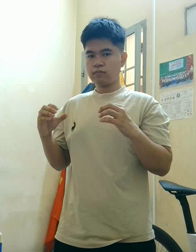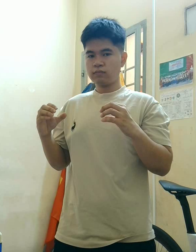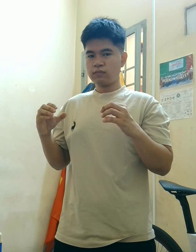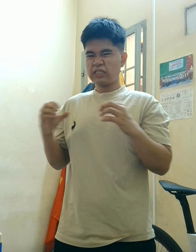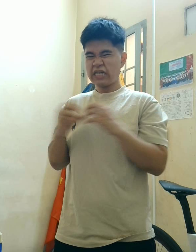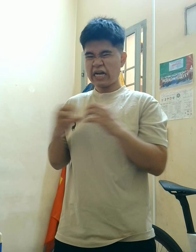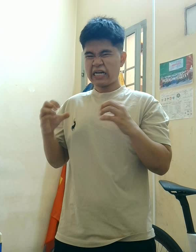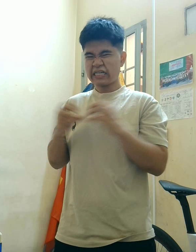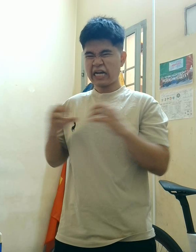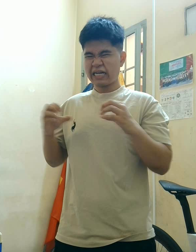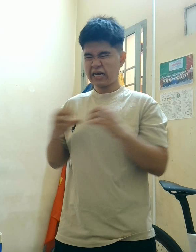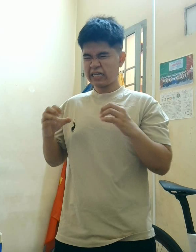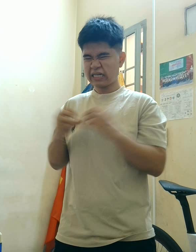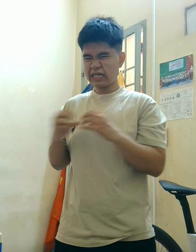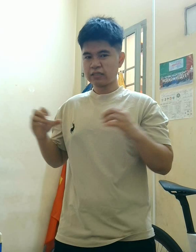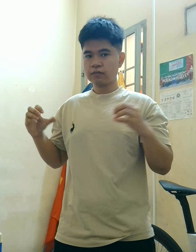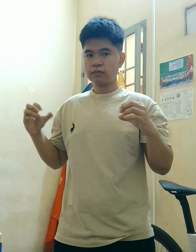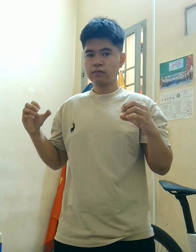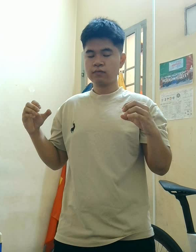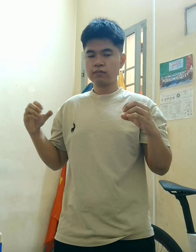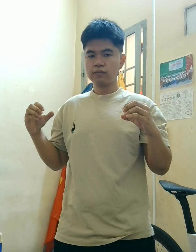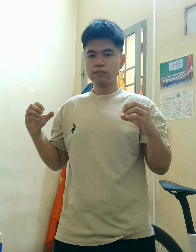cai nhau